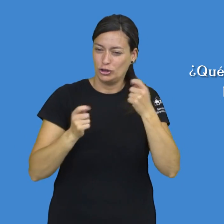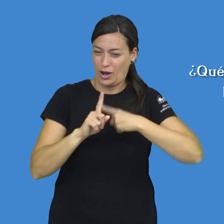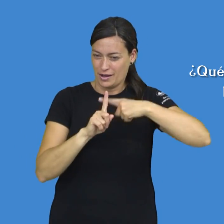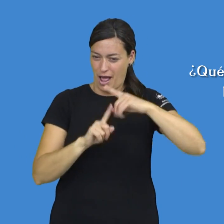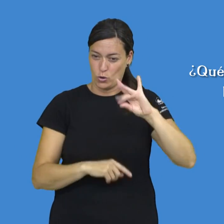nivel